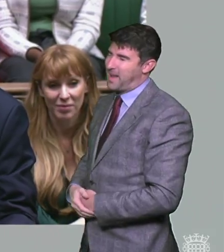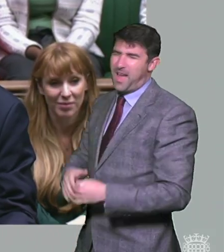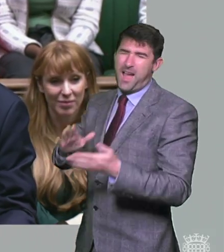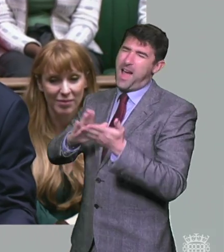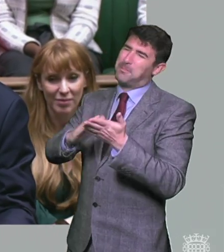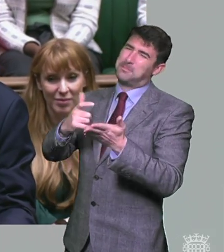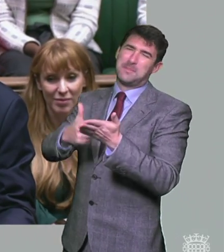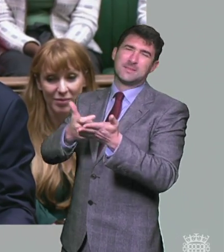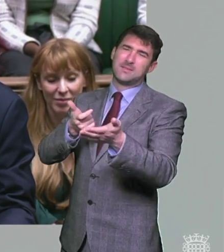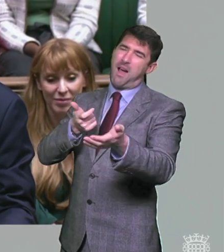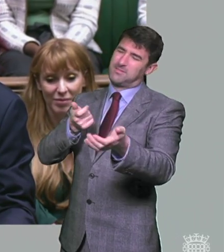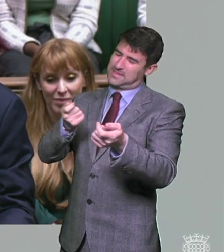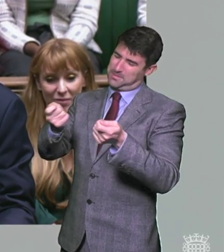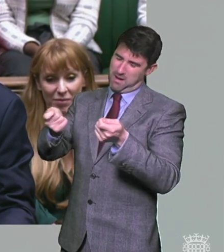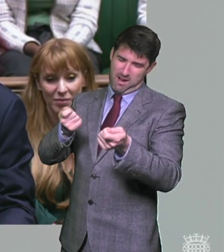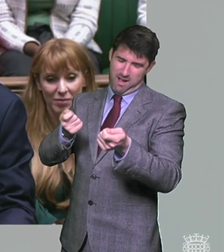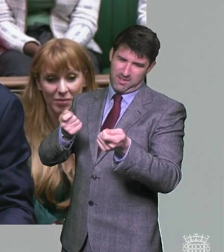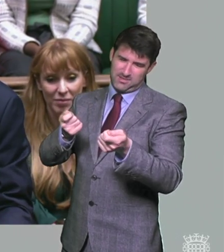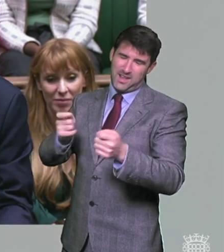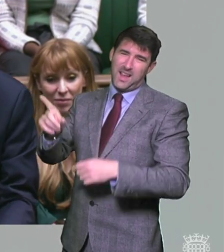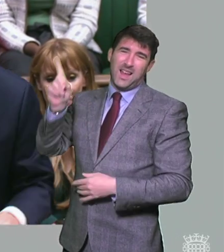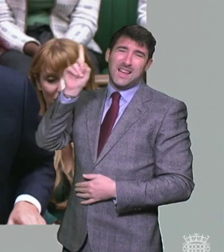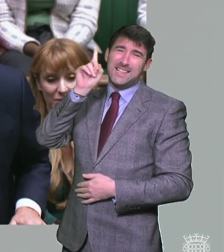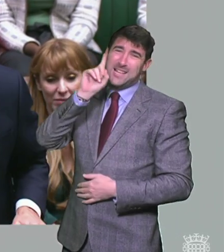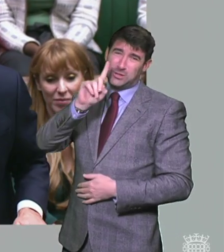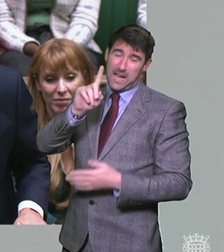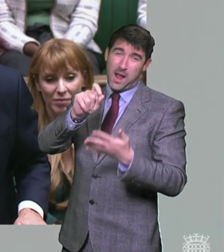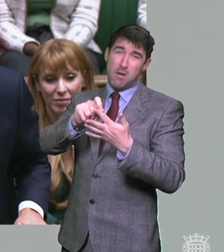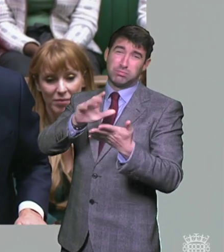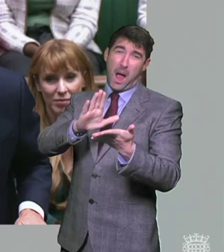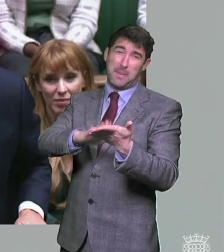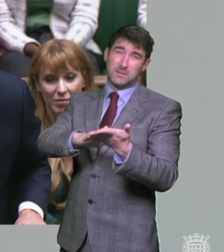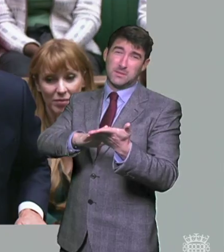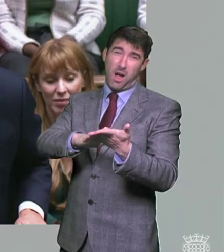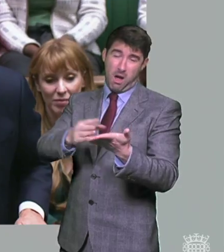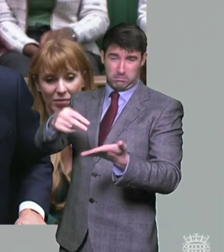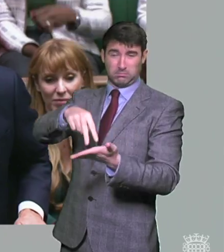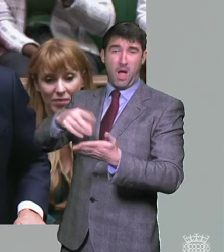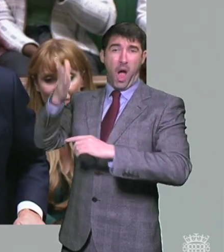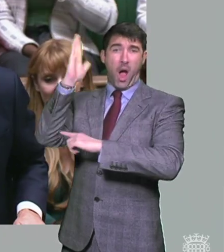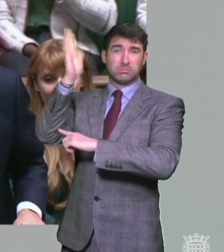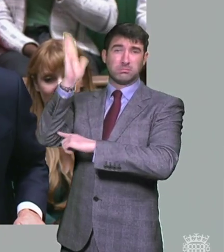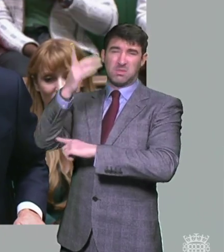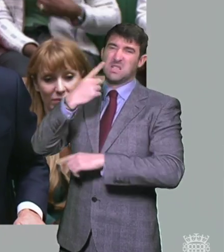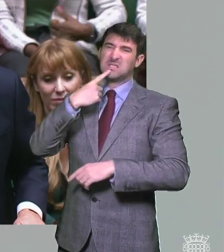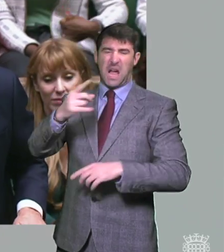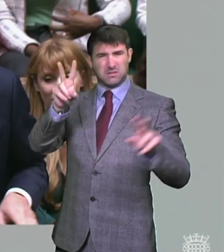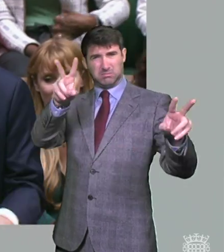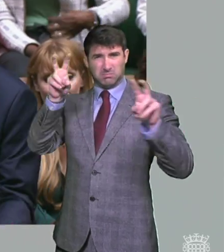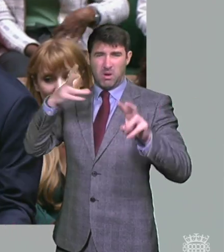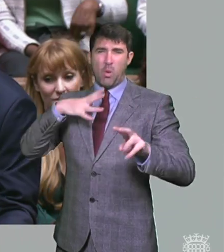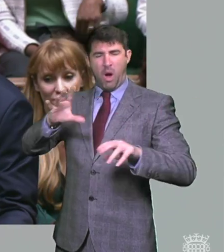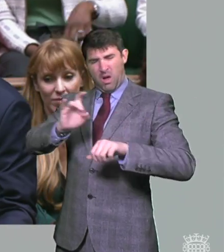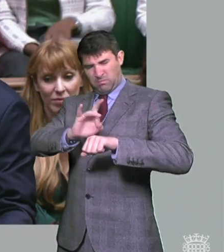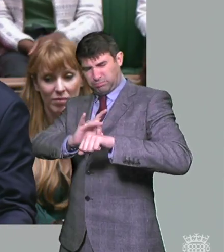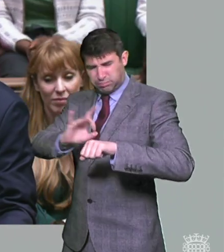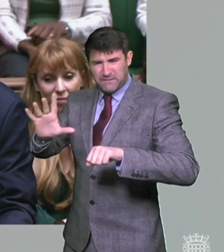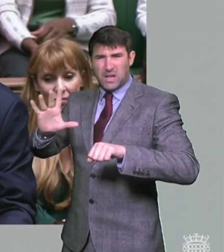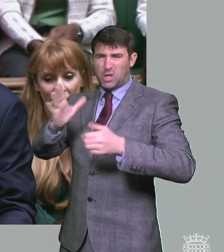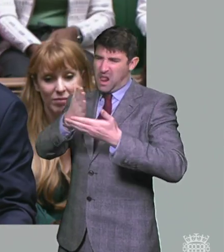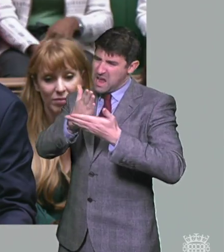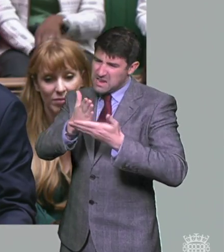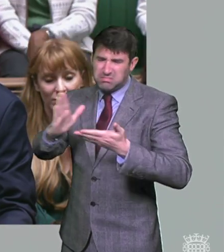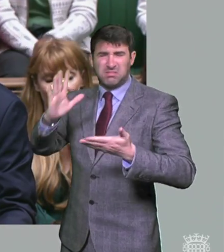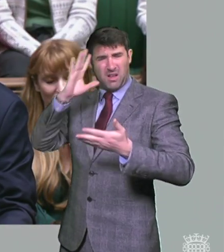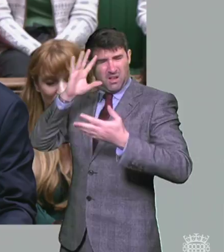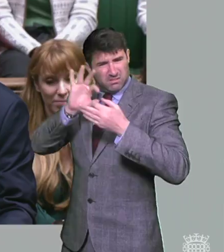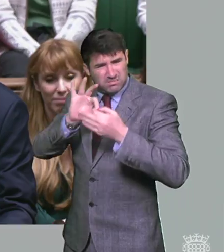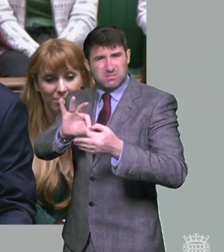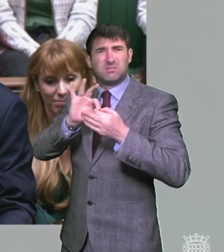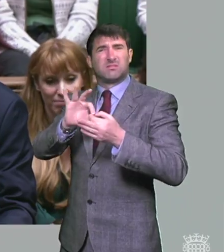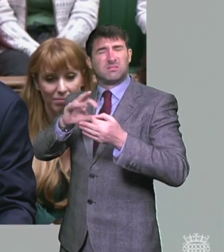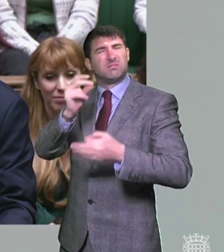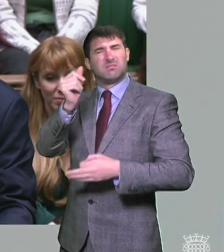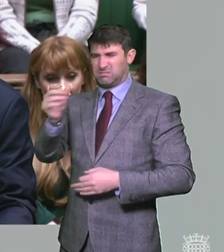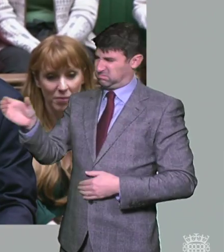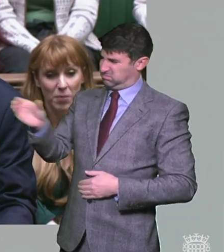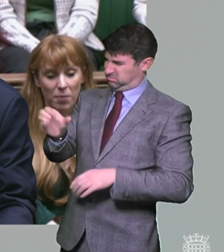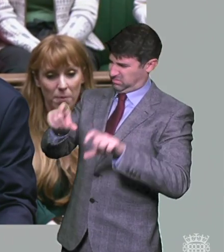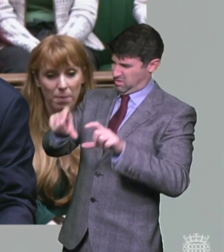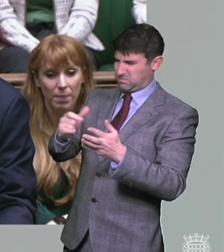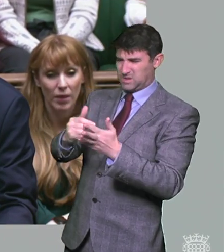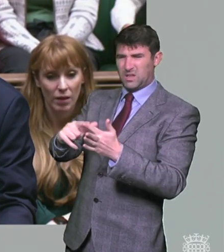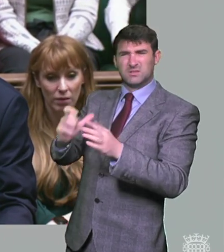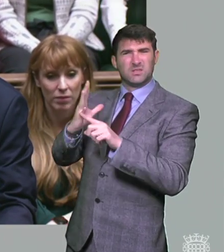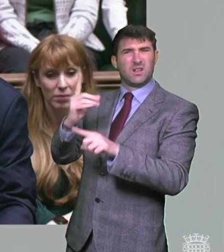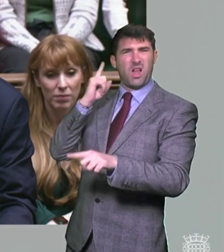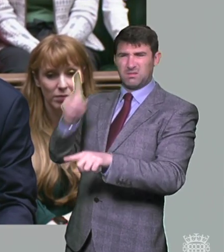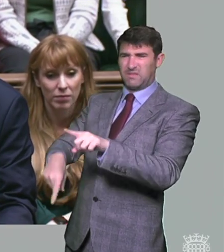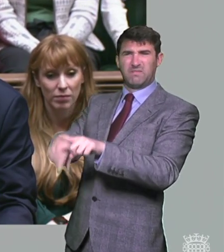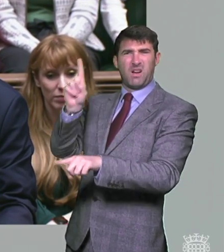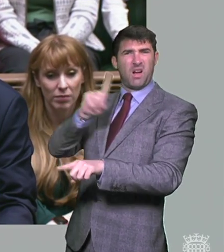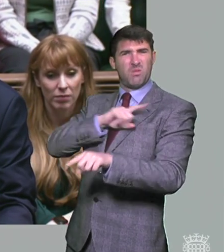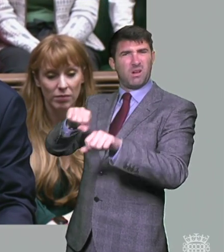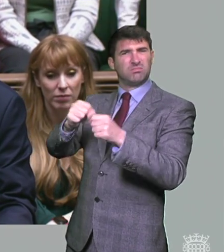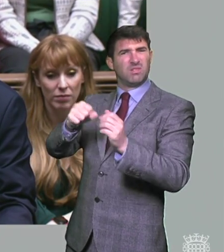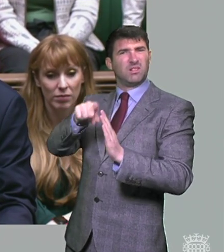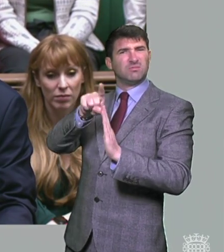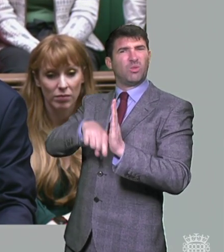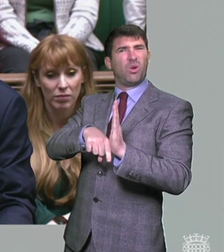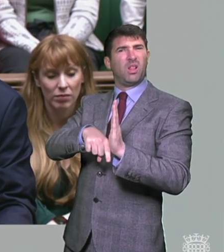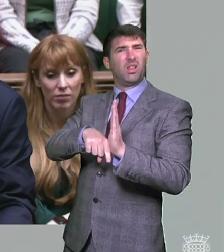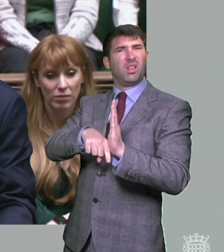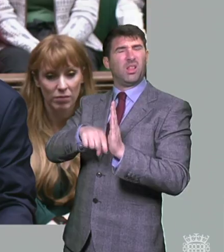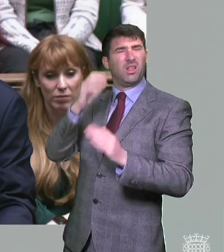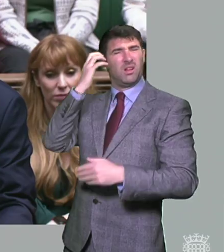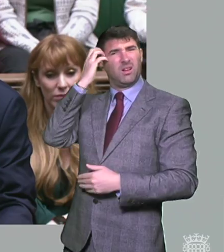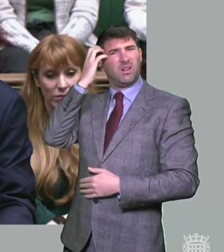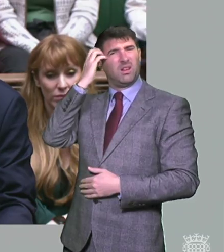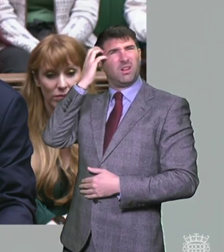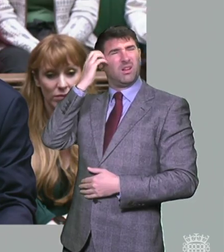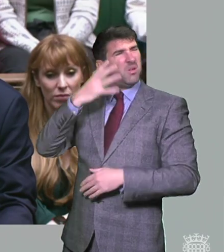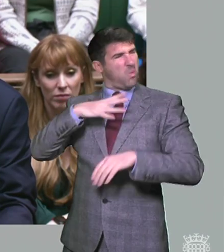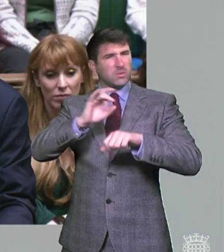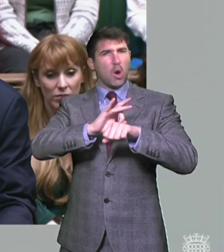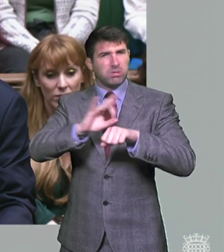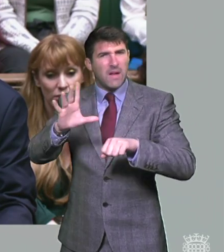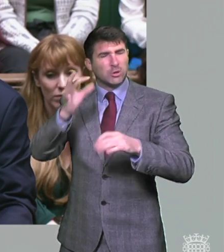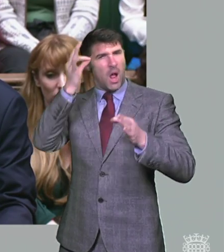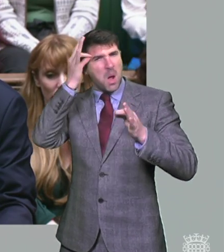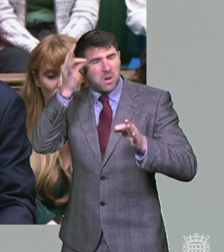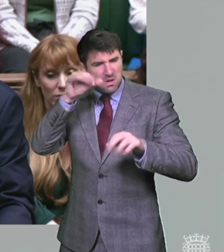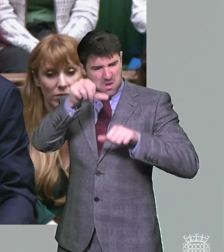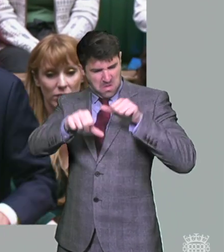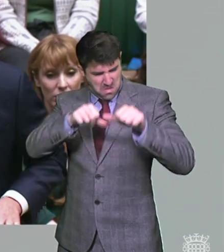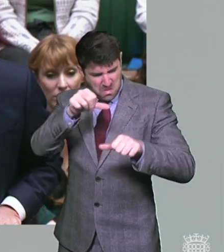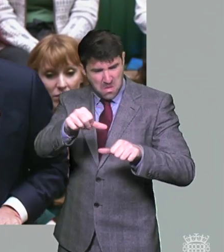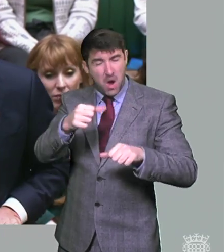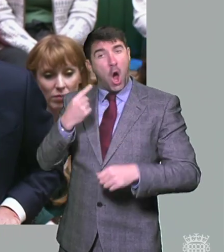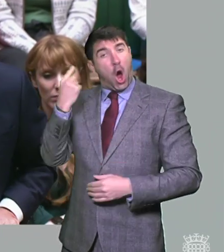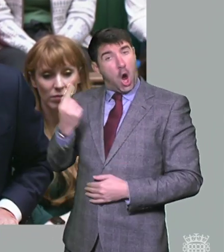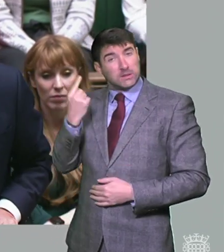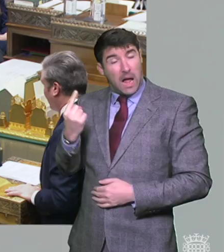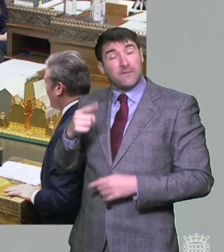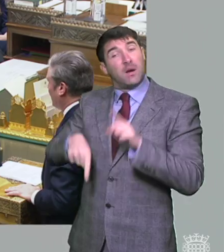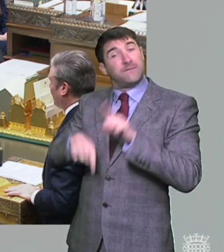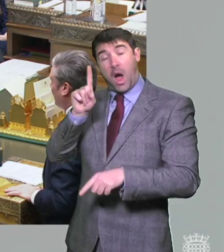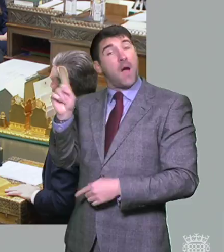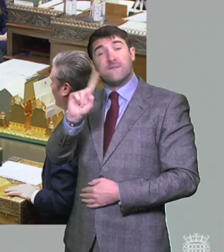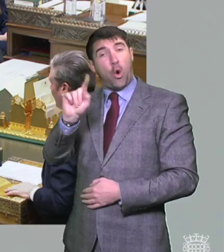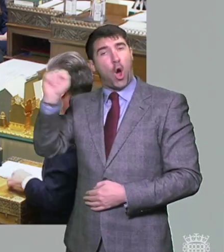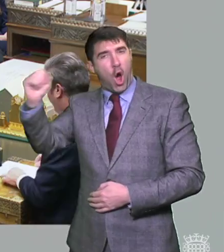Yesterday, the Prime Minister stood on the steps of Downing Street and promised “integrity, professionalism and accountability”, but then, with his first act, he appointed a Home Secretary who was sacked by his predecessor a week ago for deliberately pinging around sensitive Home Office documents from her personal account.